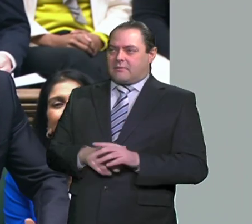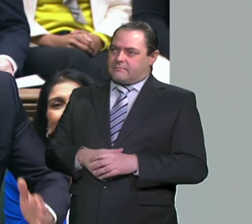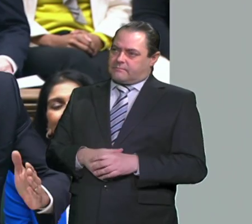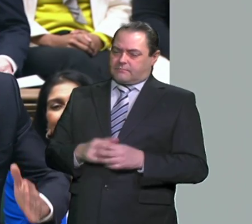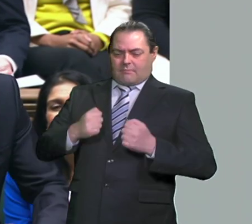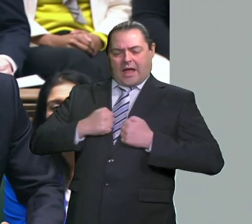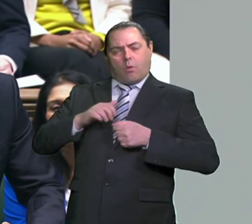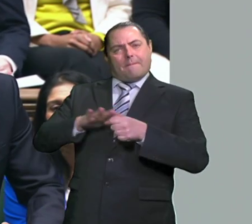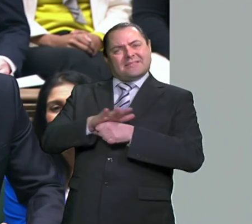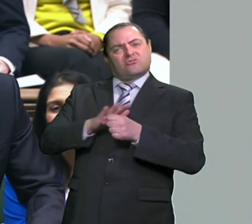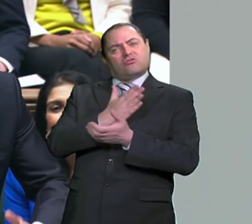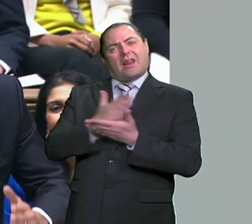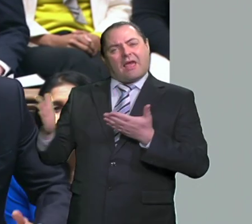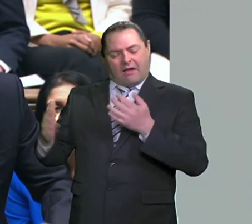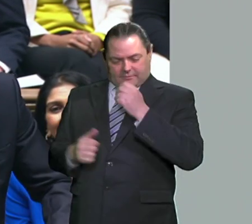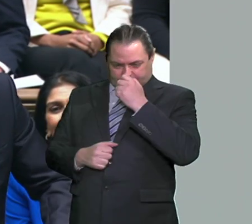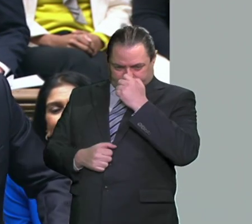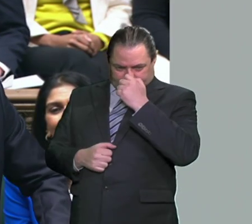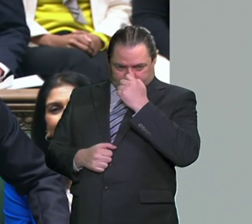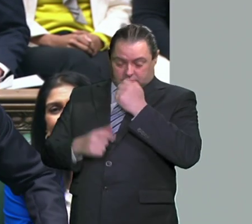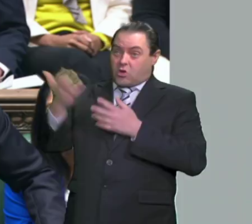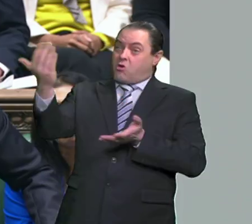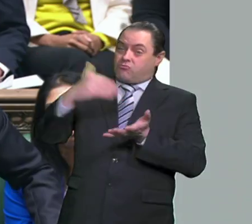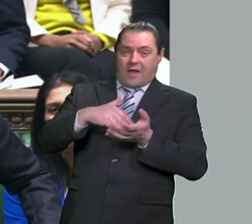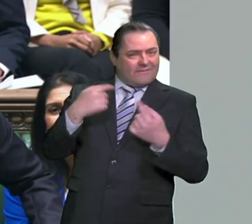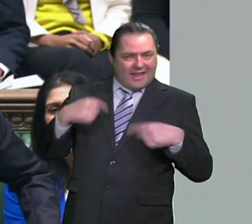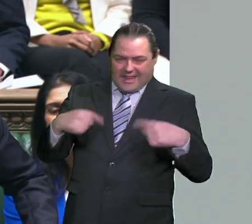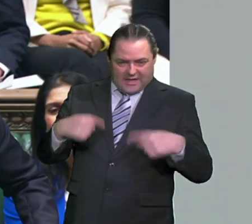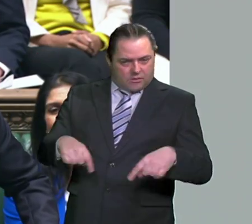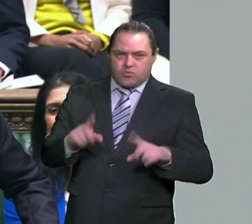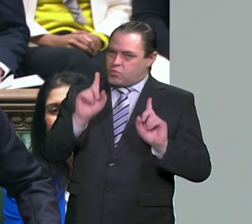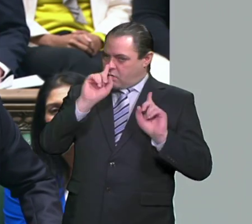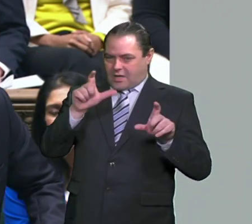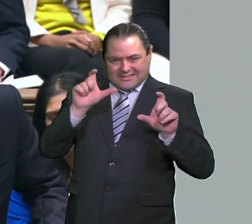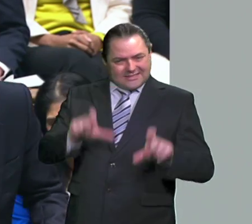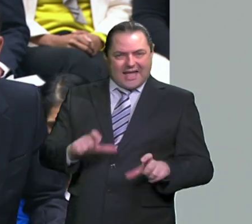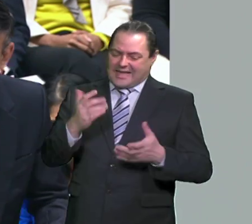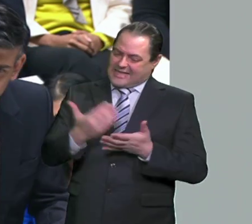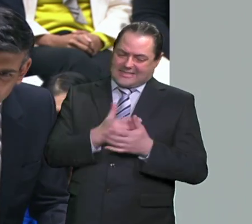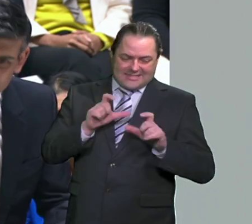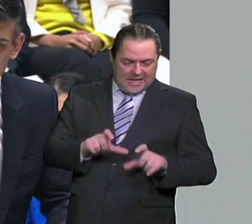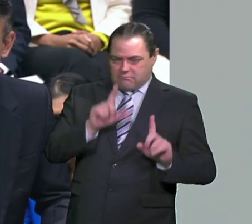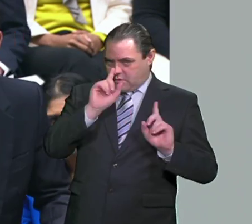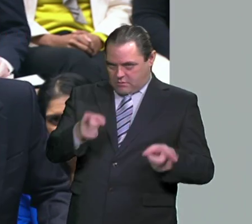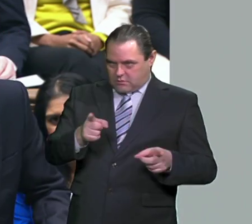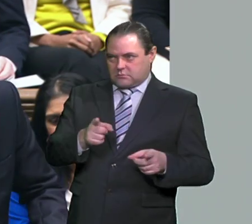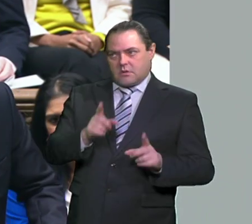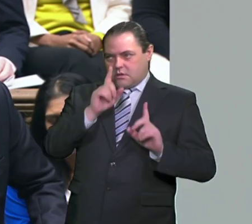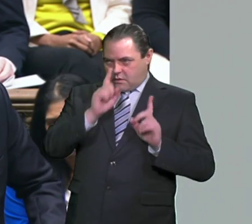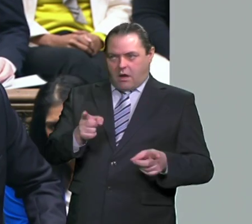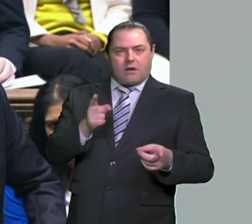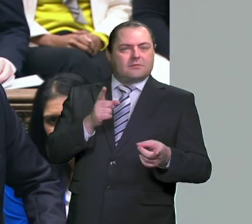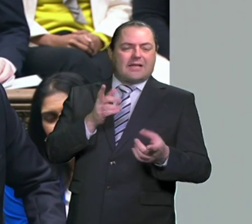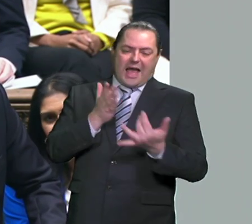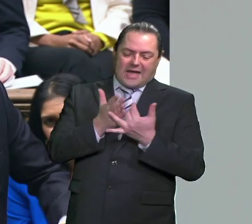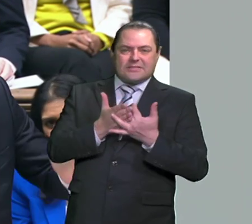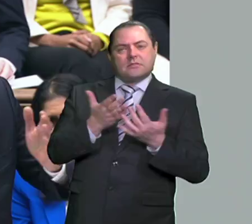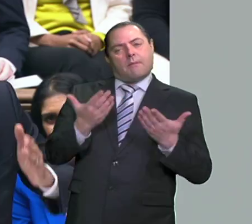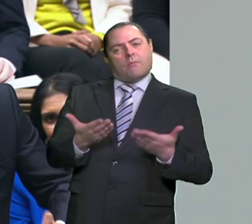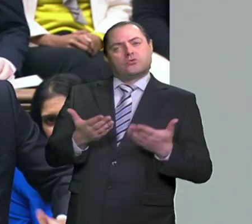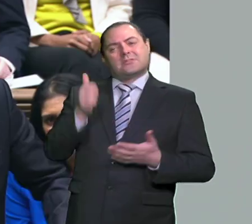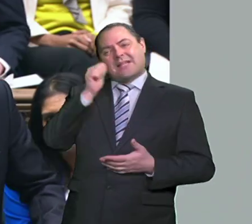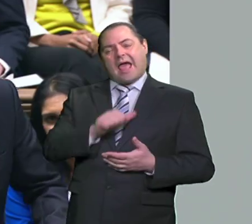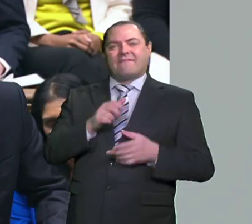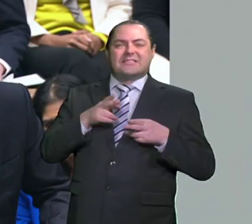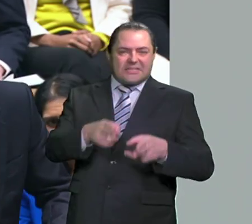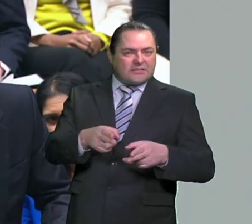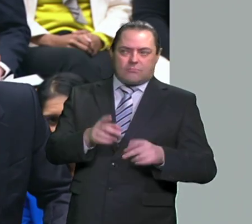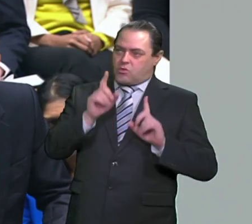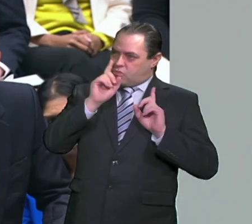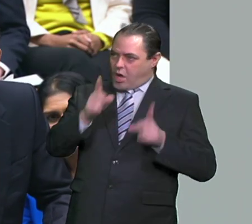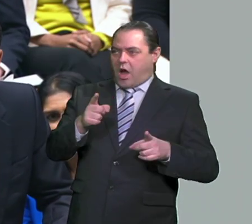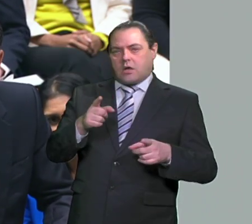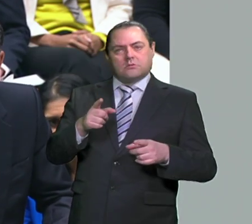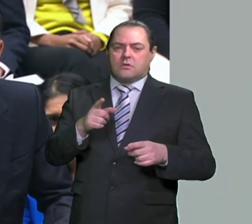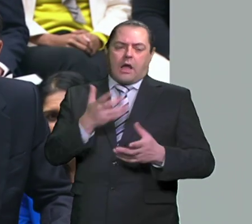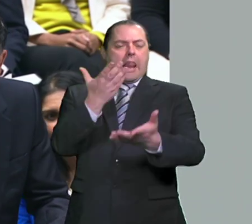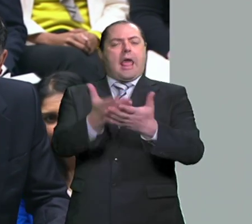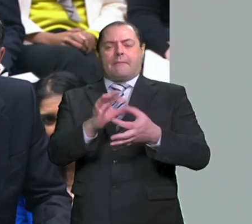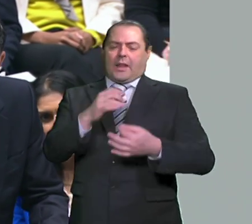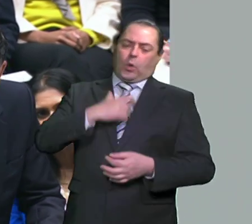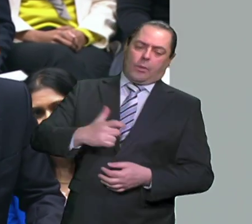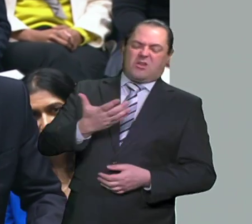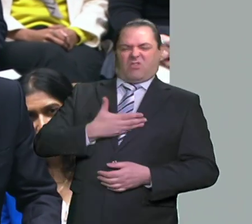Our position is clear: if you arrive here illegally you will not be able to claim asylum here, you will not be able to access the modern slavery system and you will not be able to make spurious human rights claims.